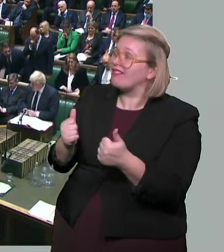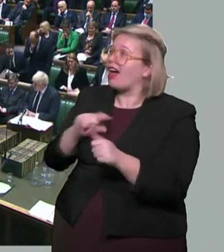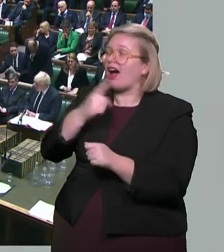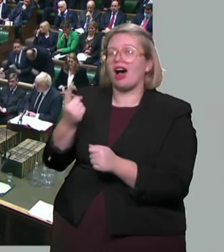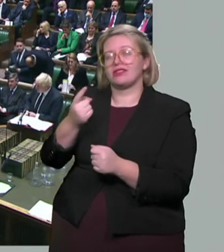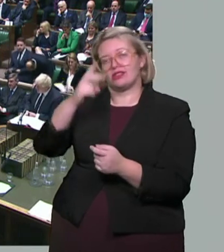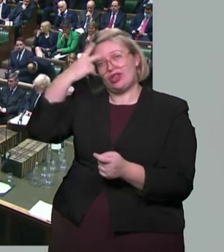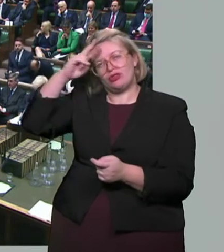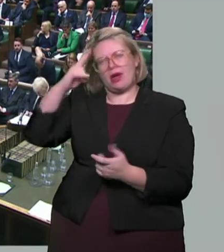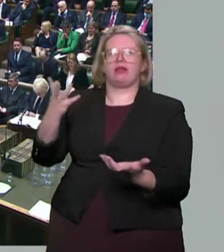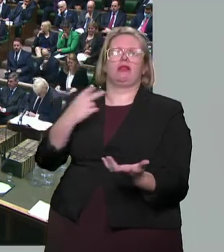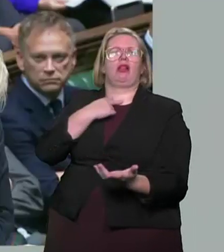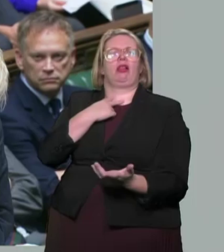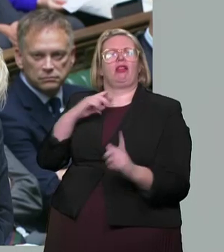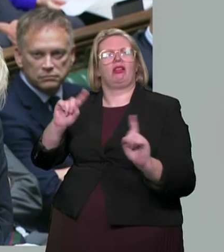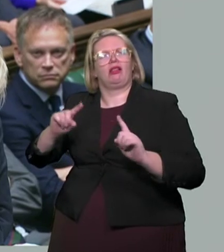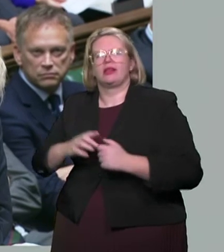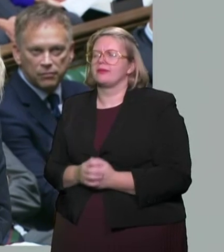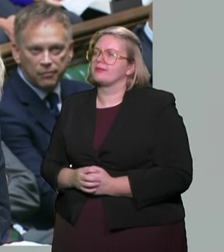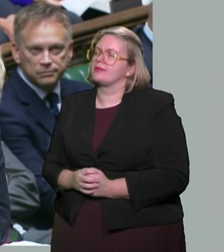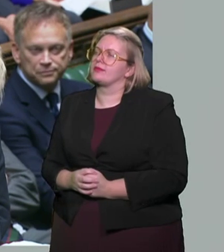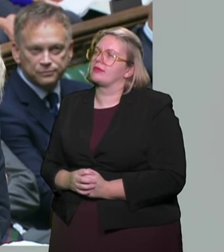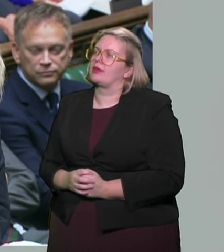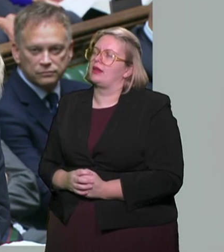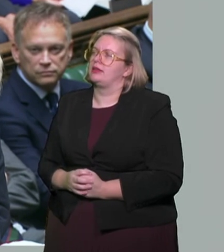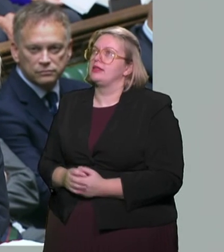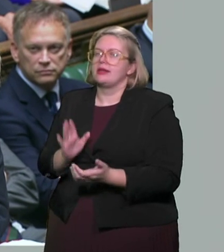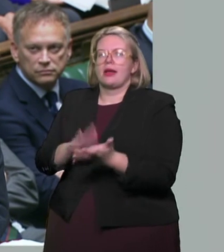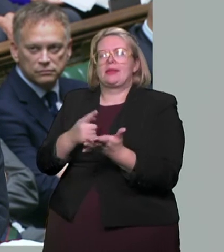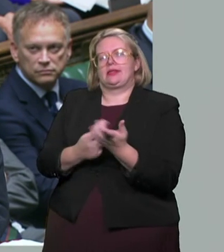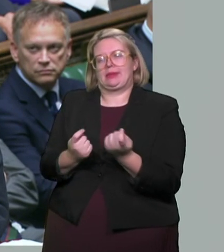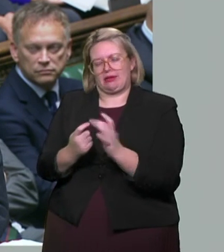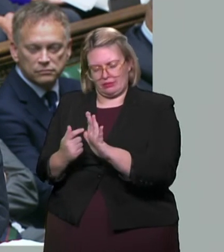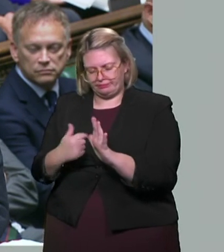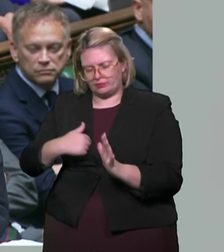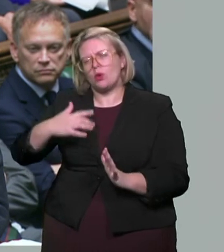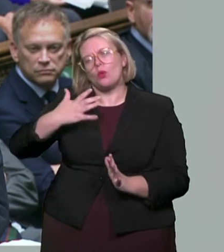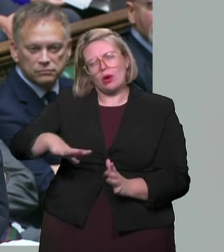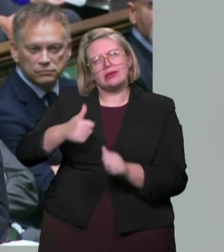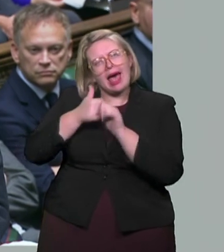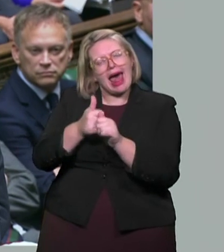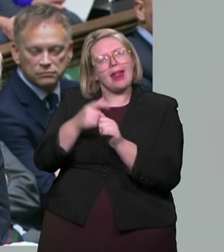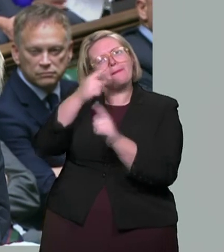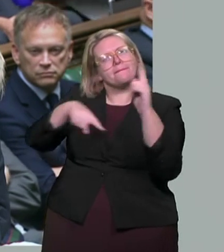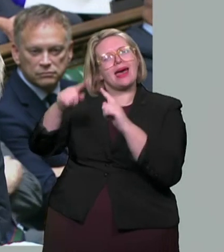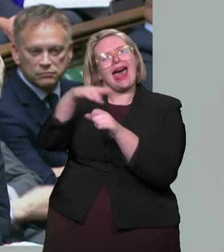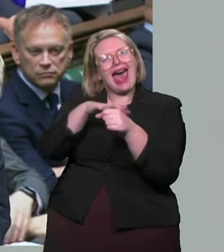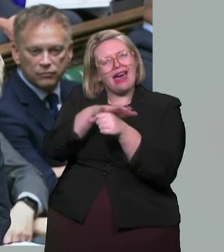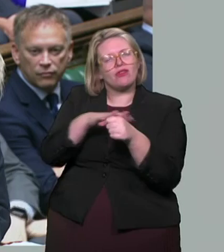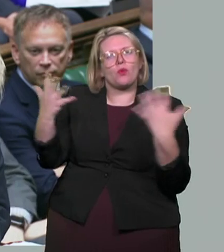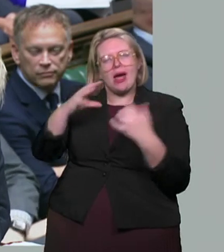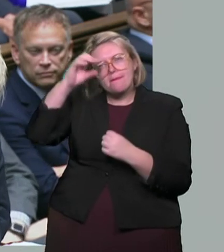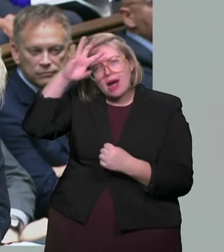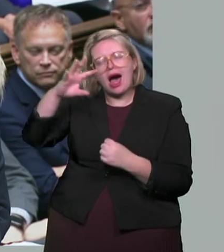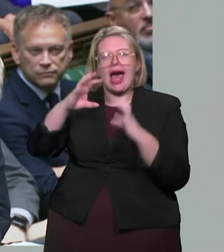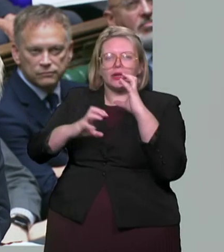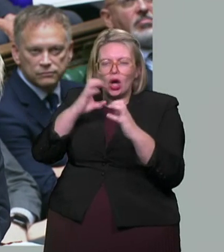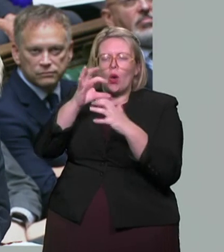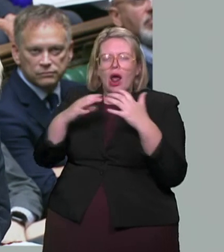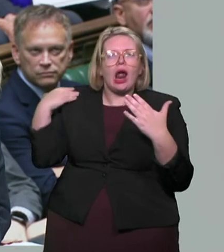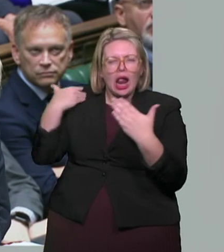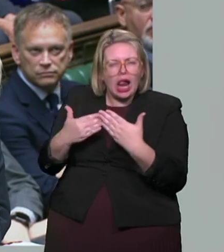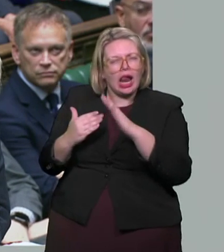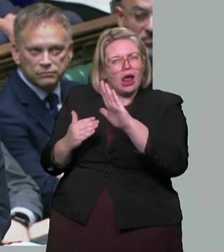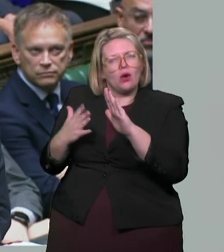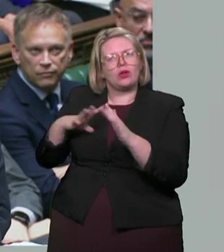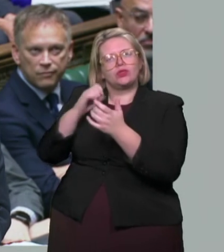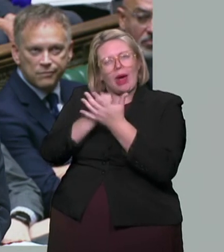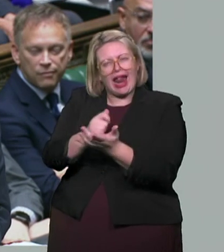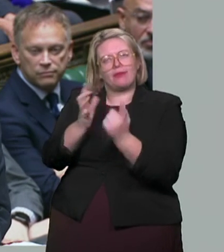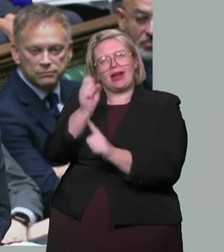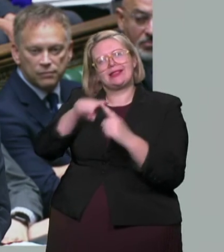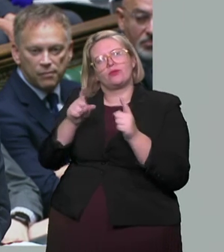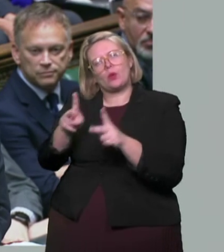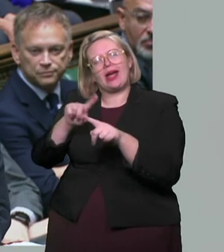We remain absolutely committed to helping industrial clusters to decarbonise across the whole country, of course including Scotland.